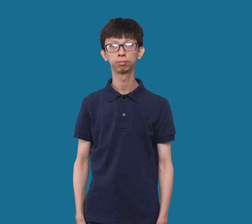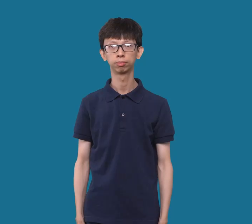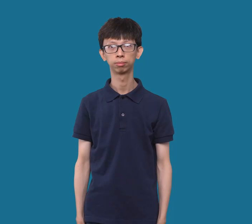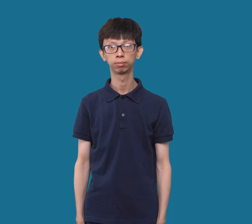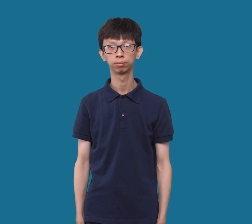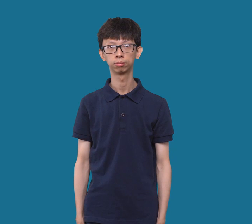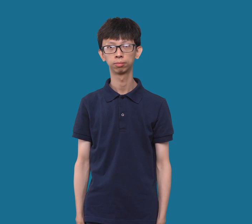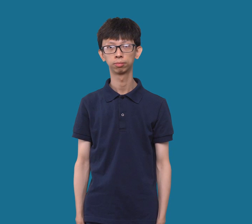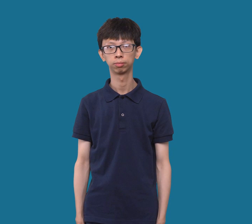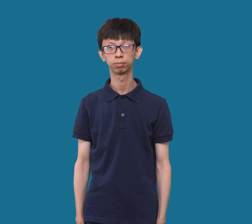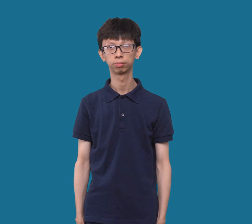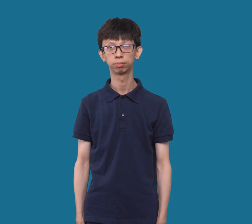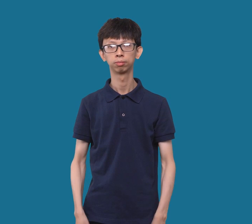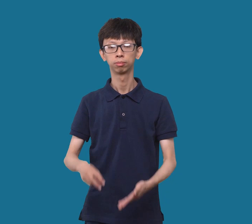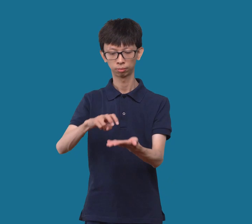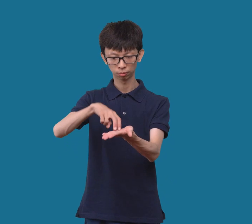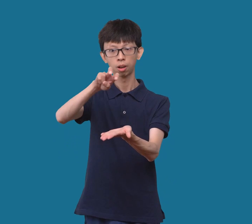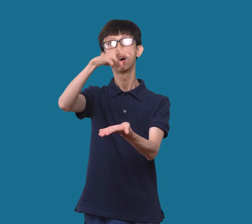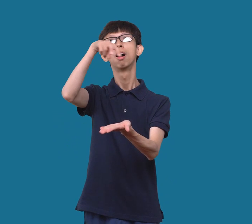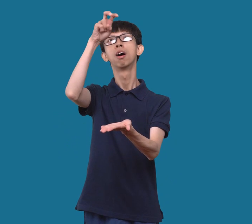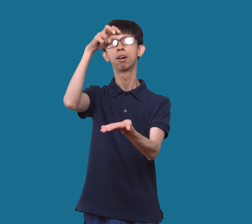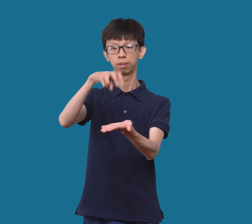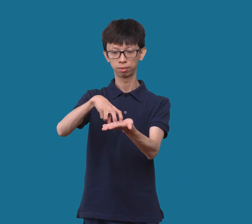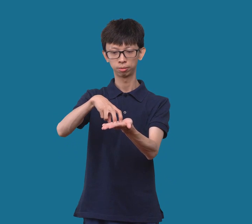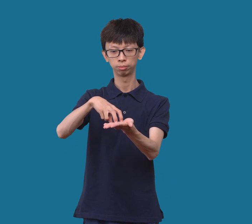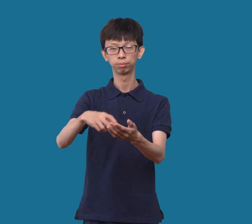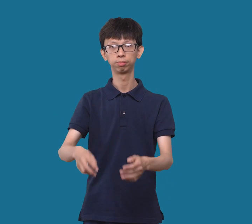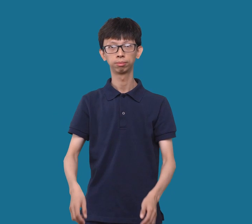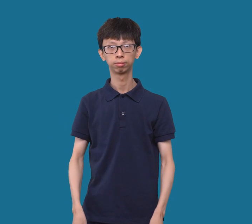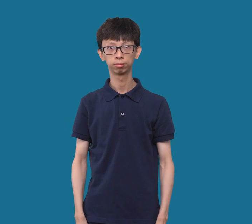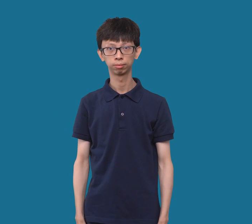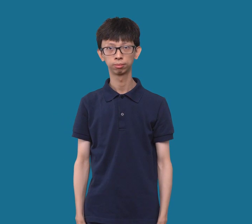nhào lộn